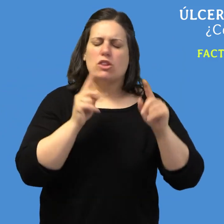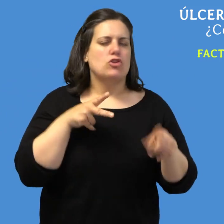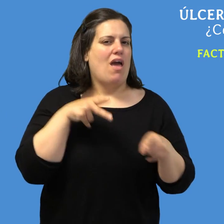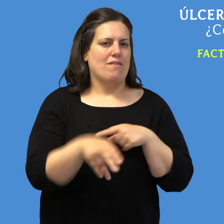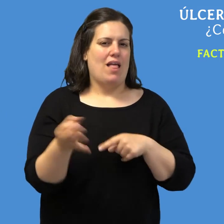evitar